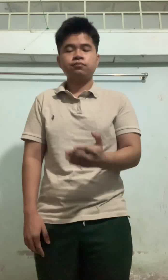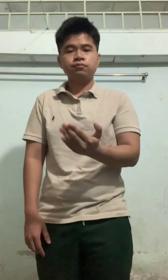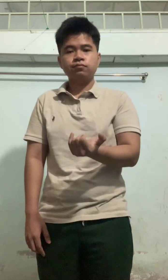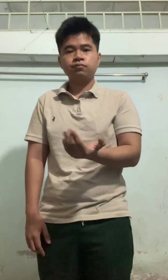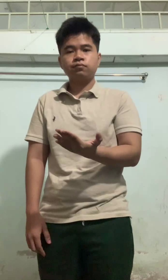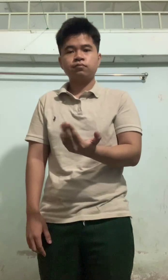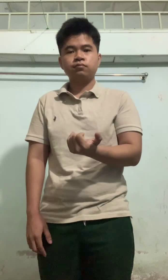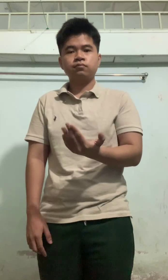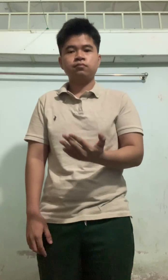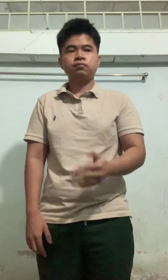yeu cau